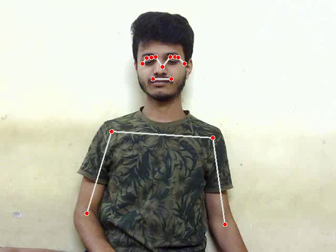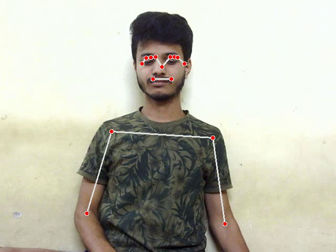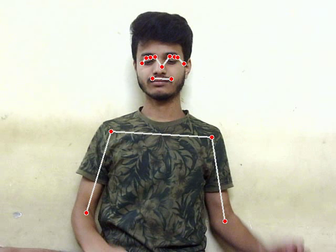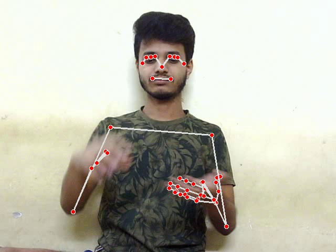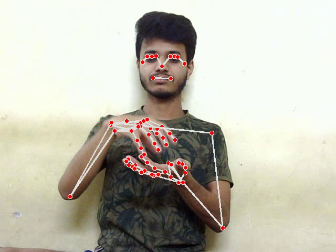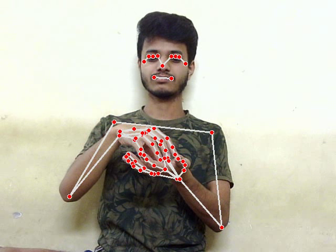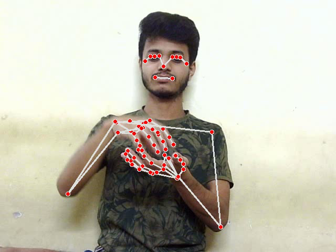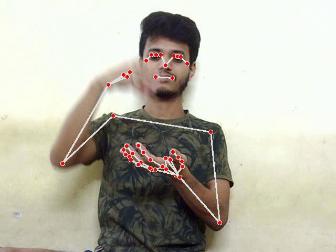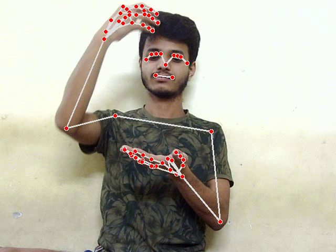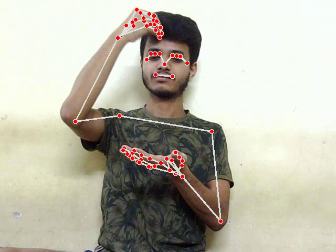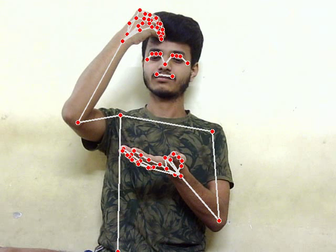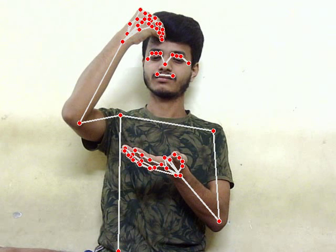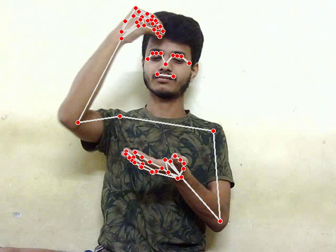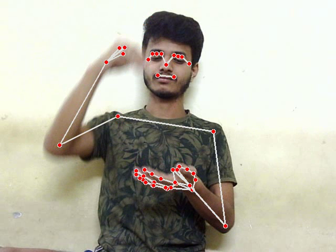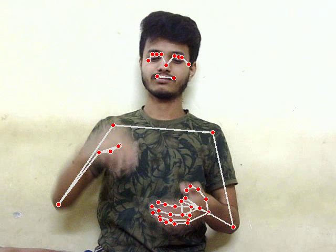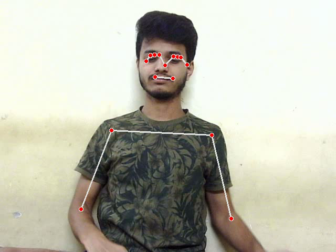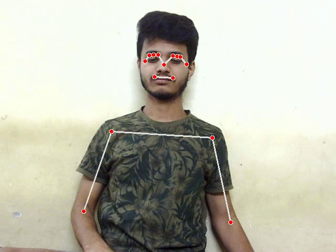learn